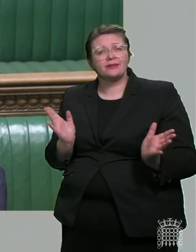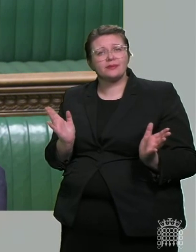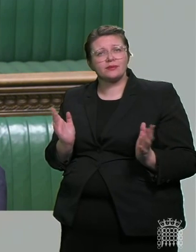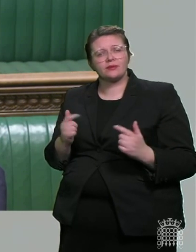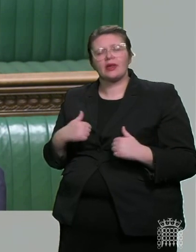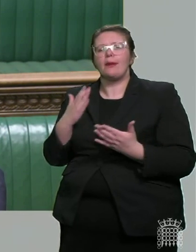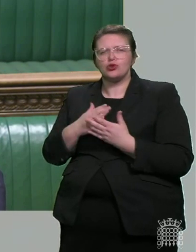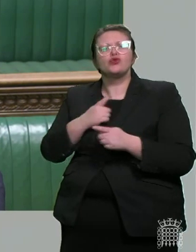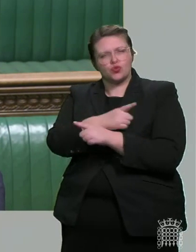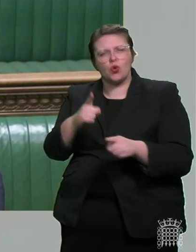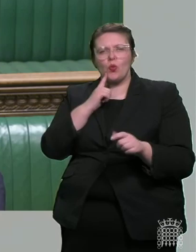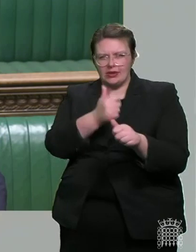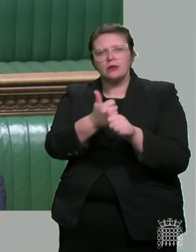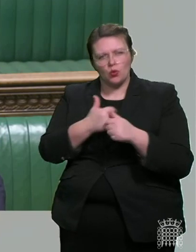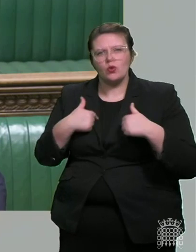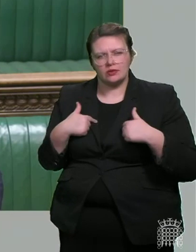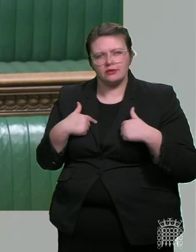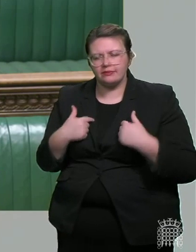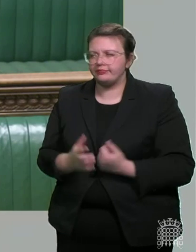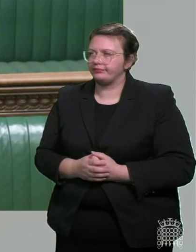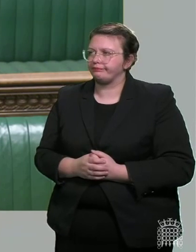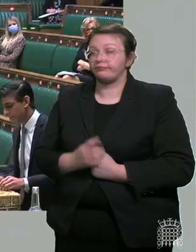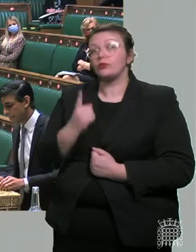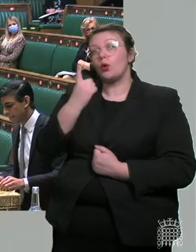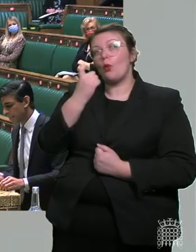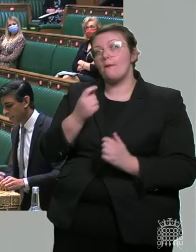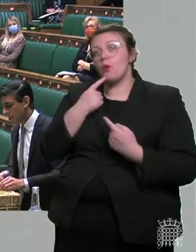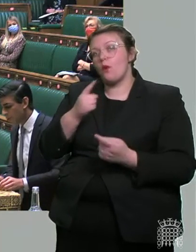I have one final announcement on business tax.